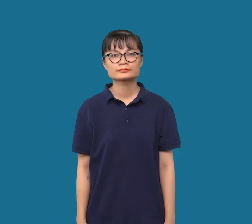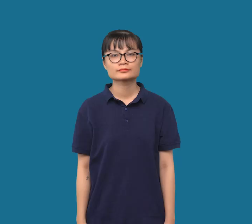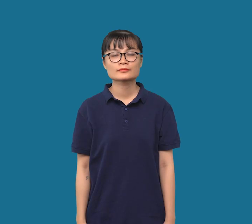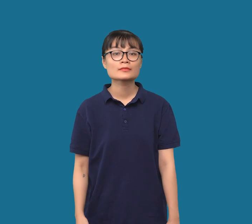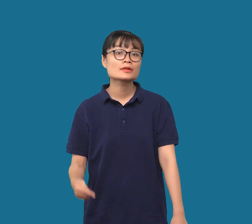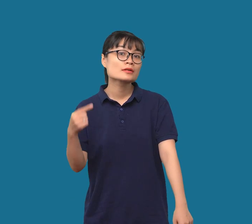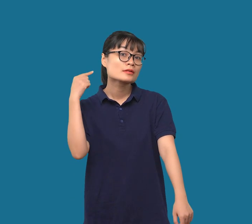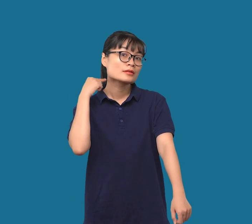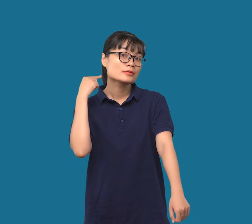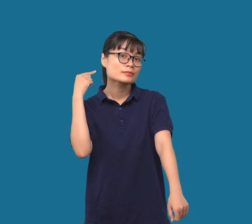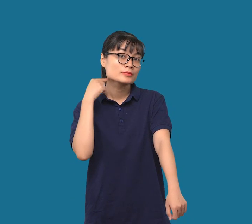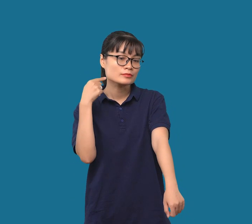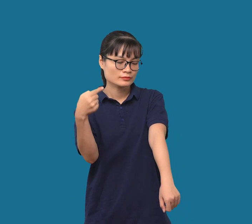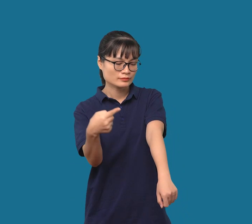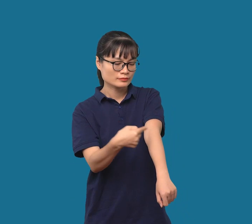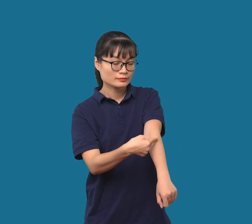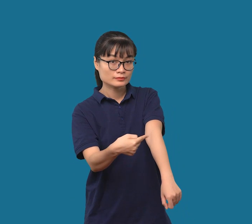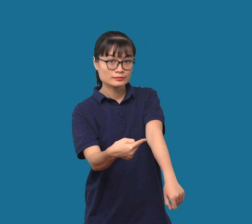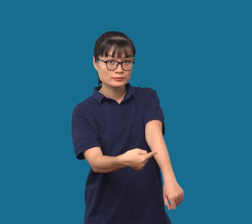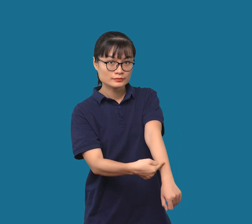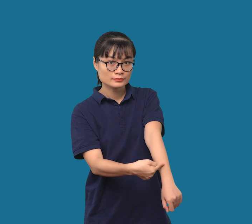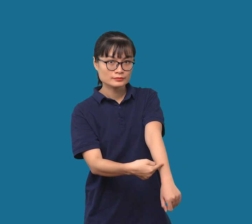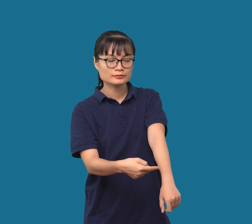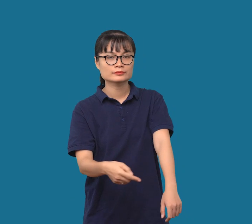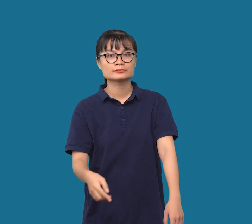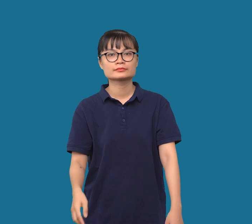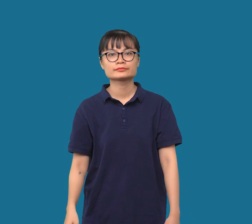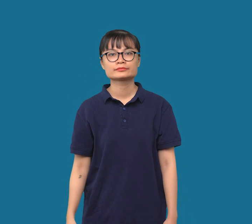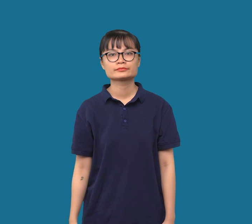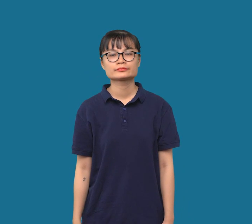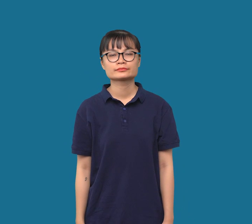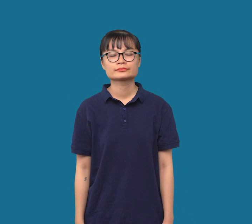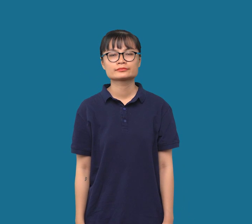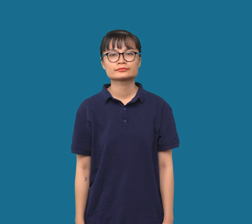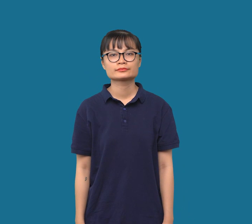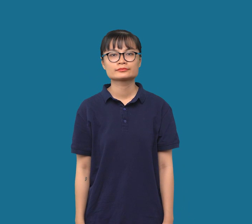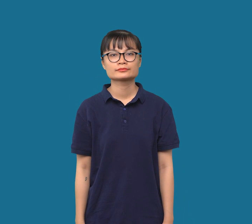châm cứu